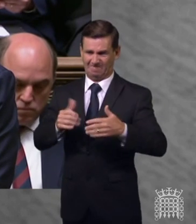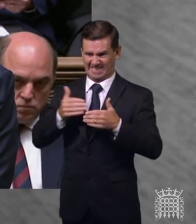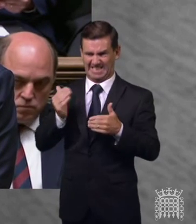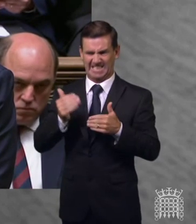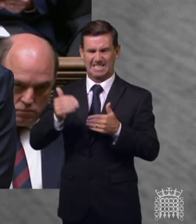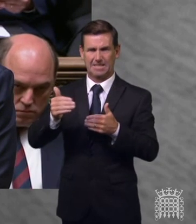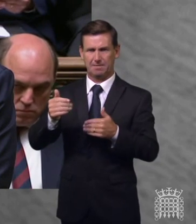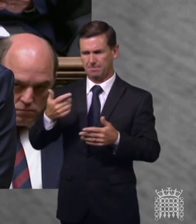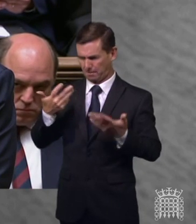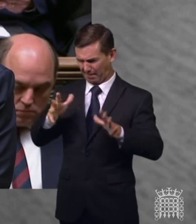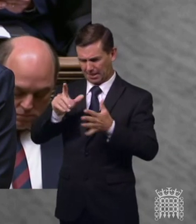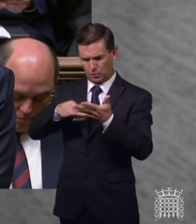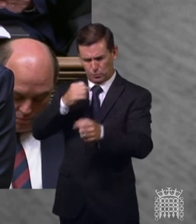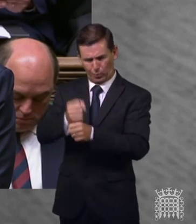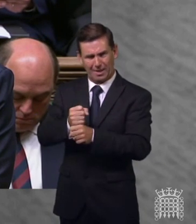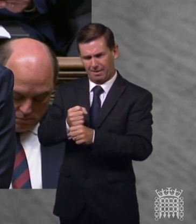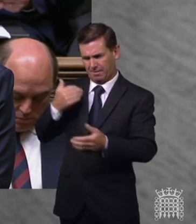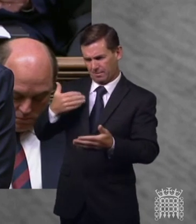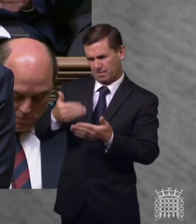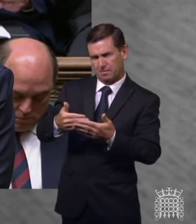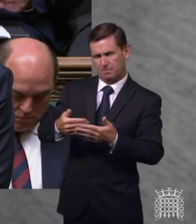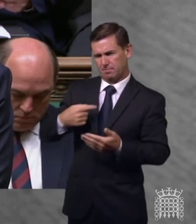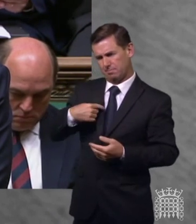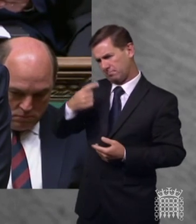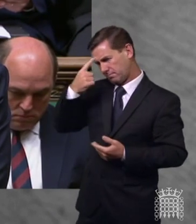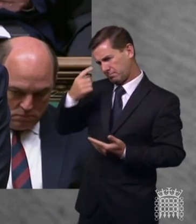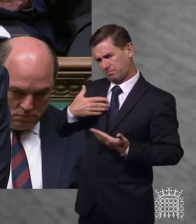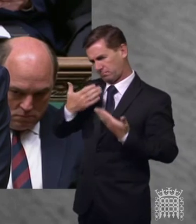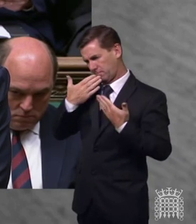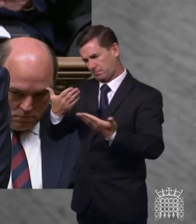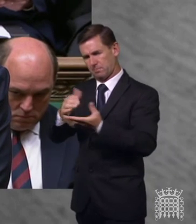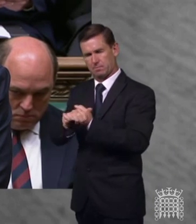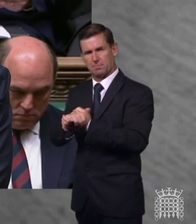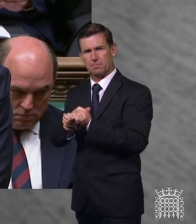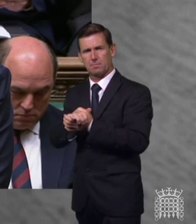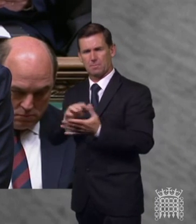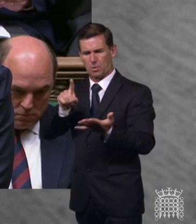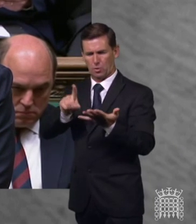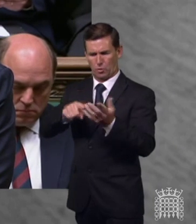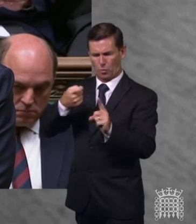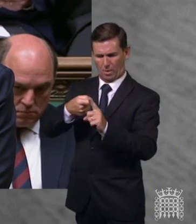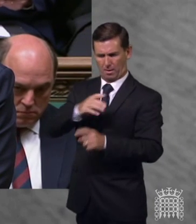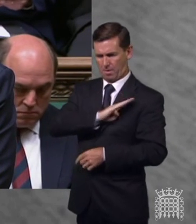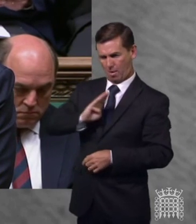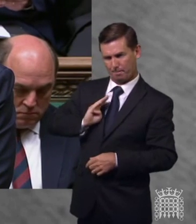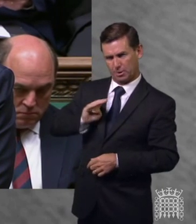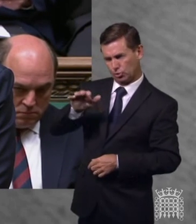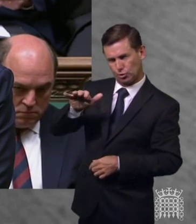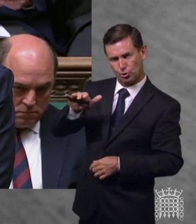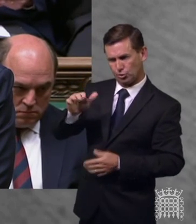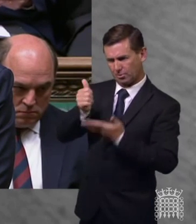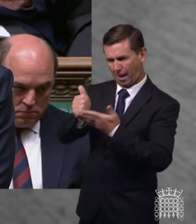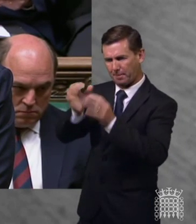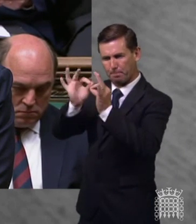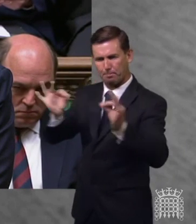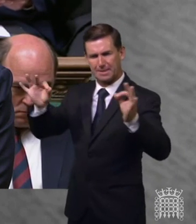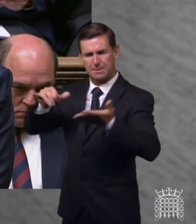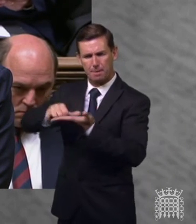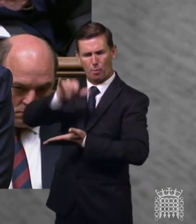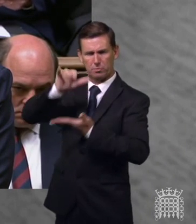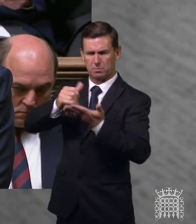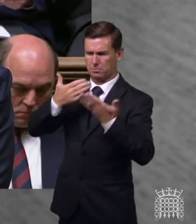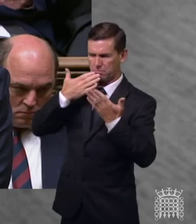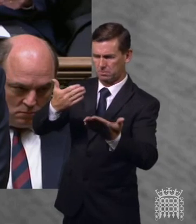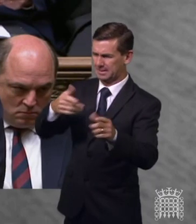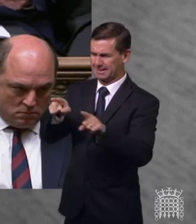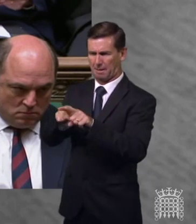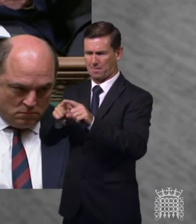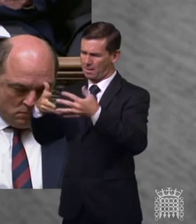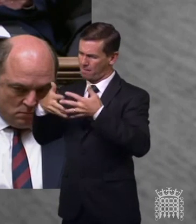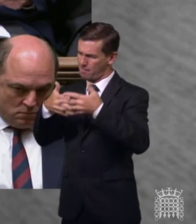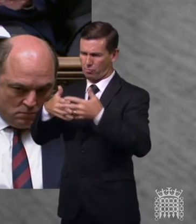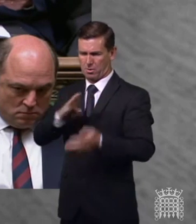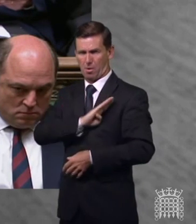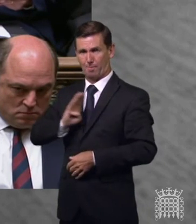I am grateful not just to the UK forces who are now out there helping to stabilise the airport, but also to the US forces.